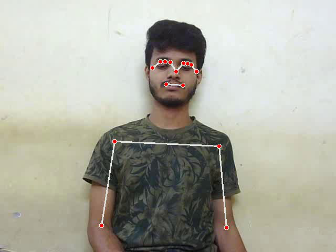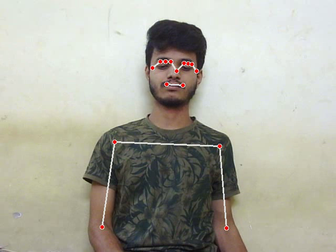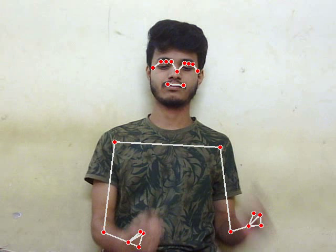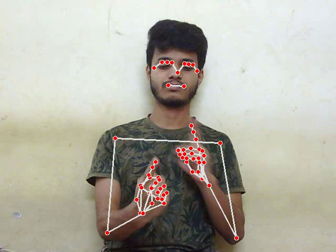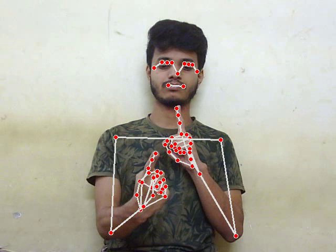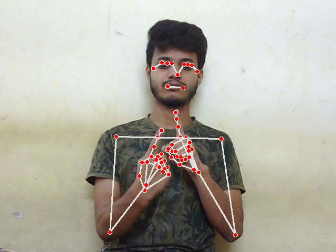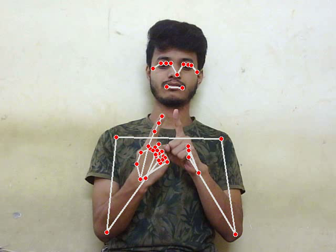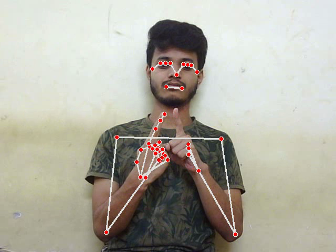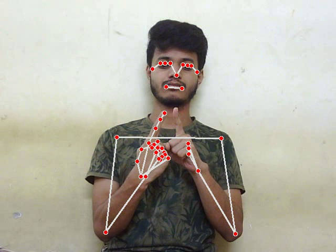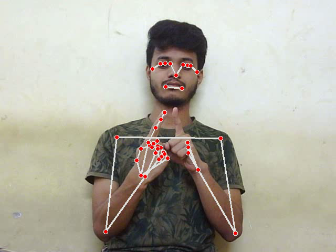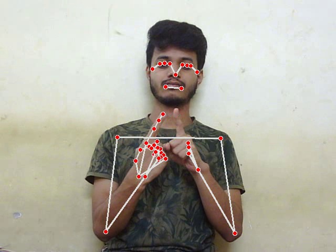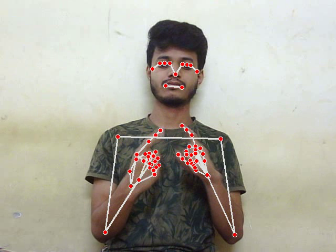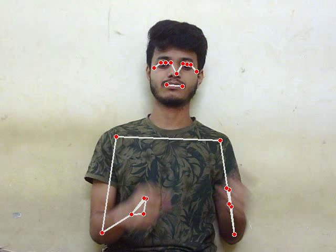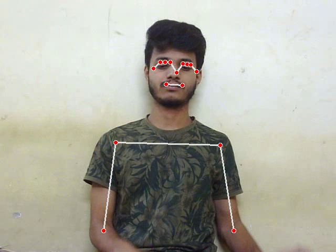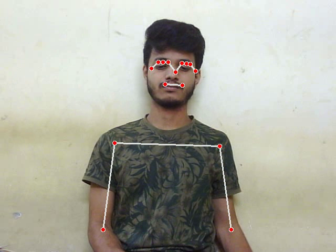meet